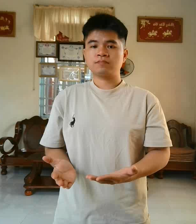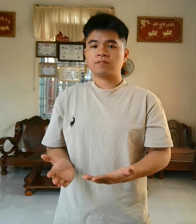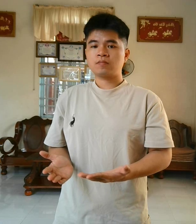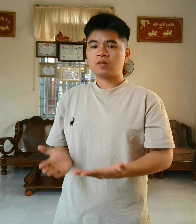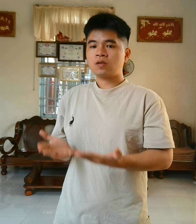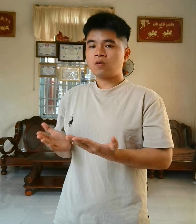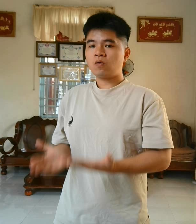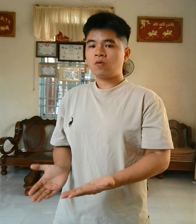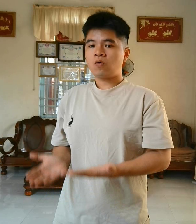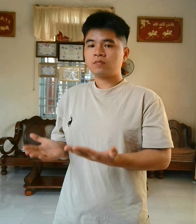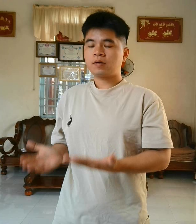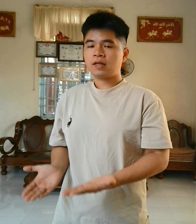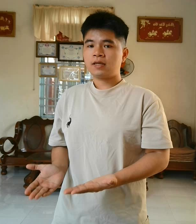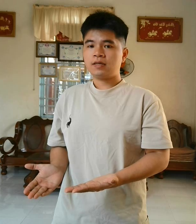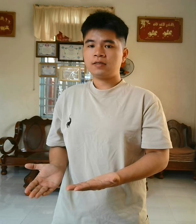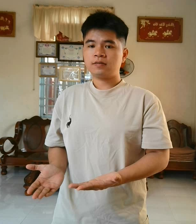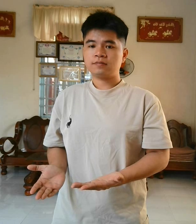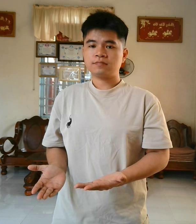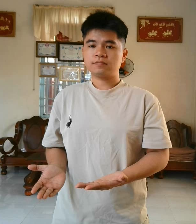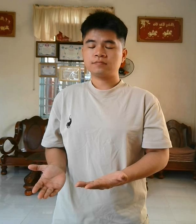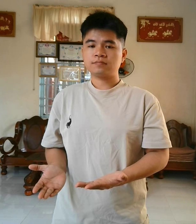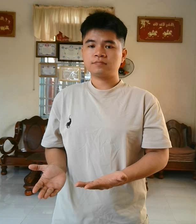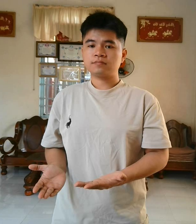hom nay